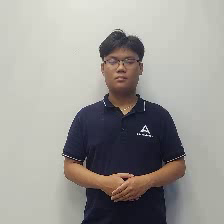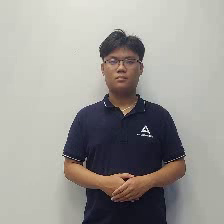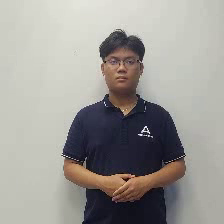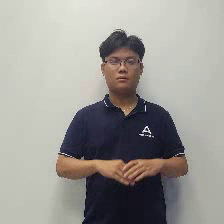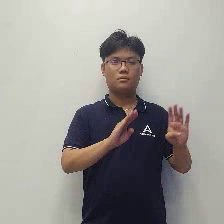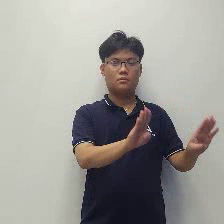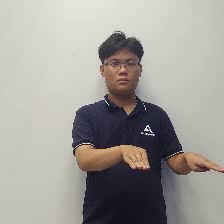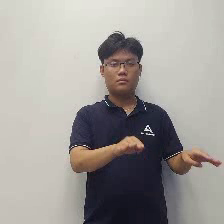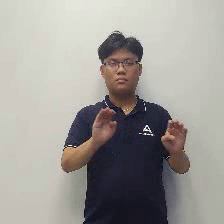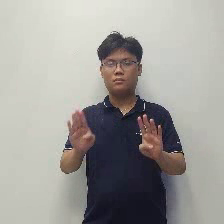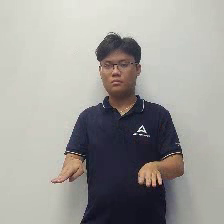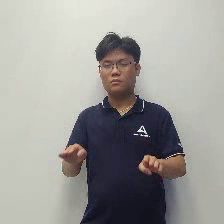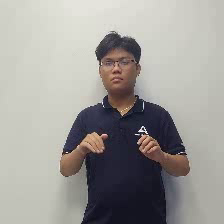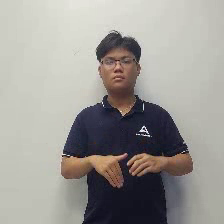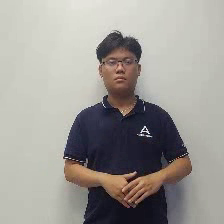Chậm lại